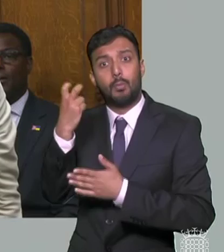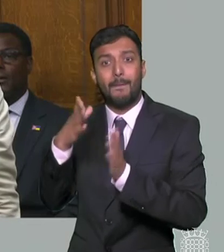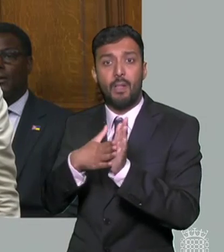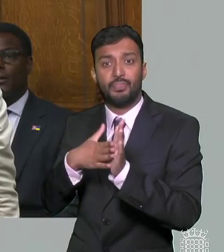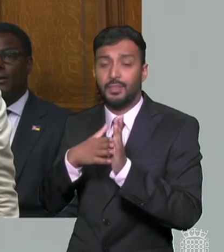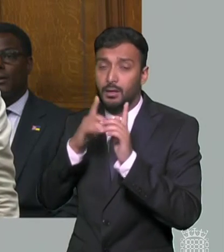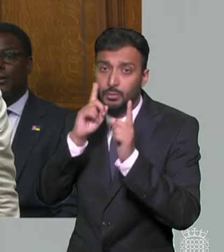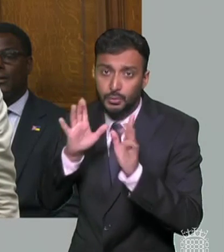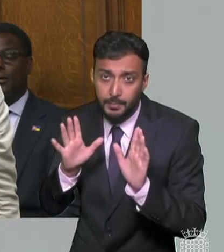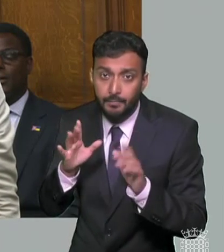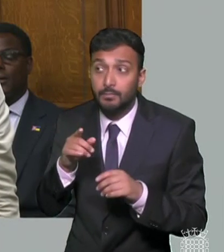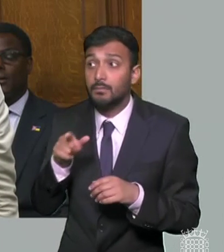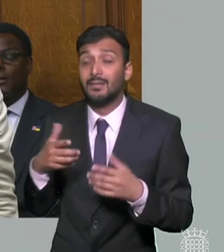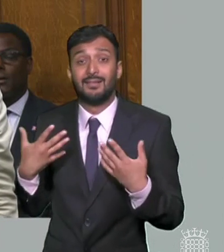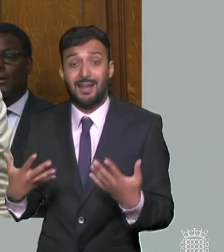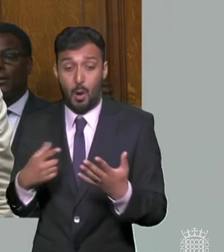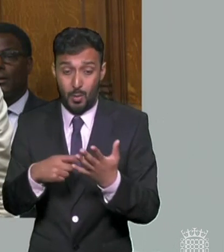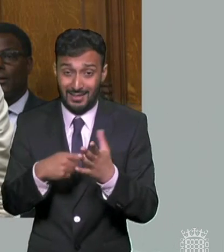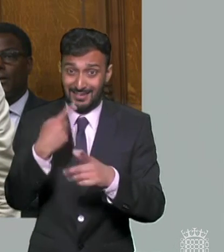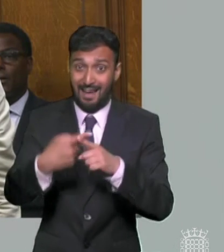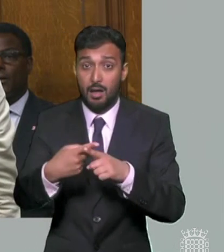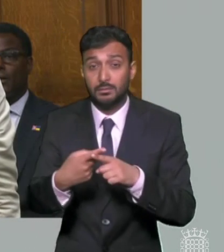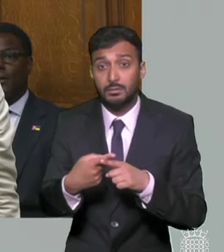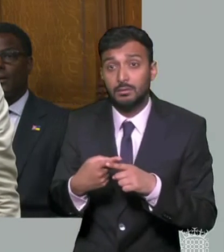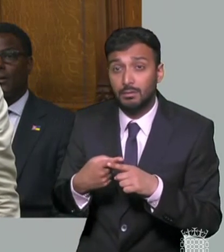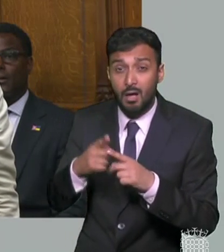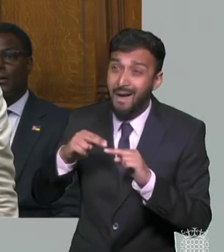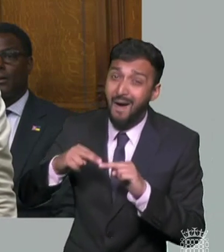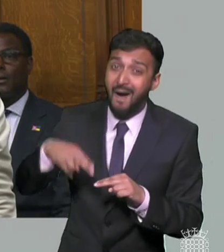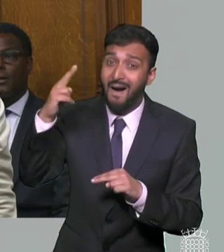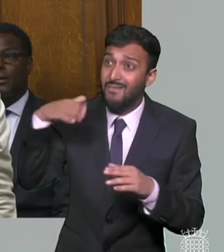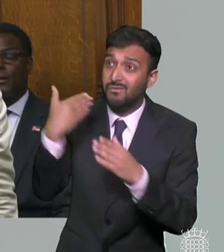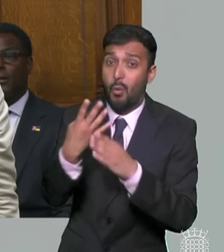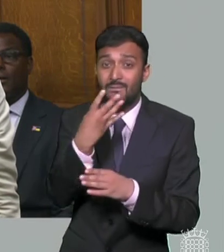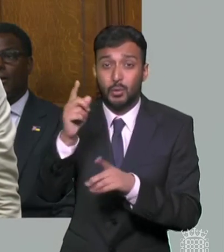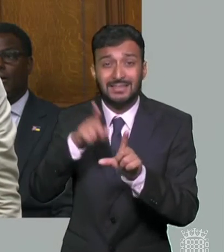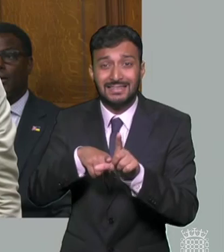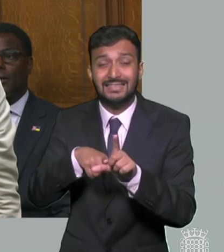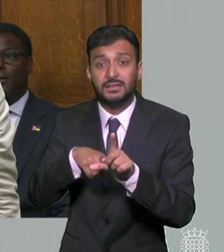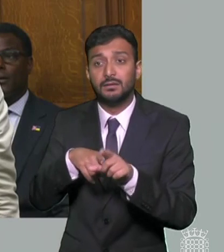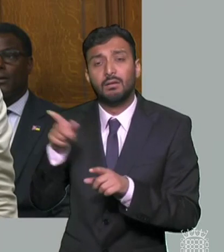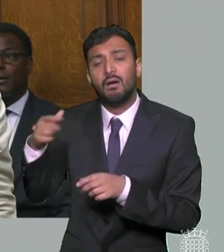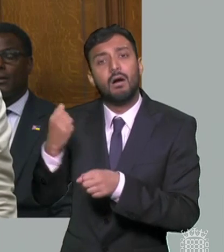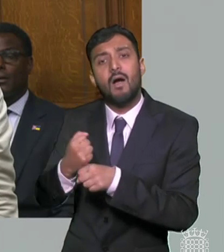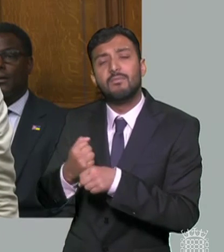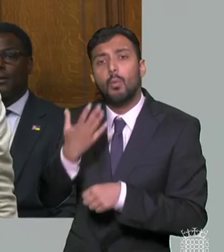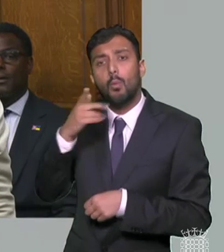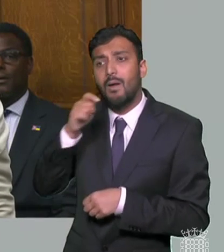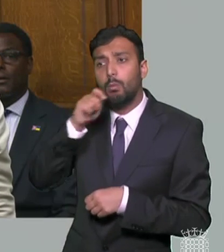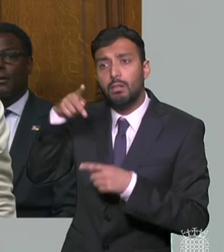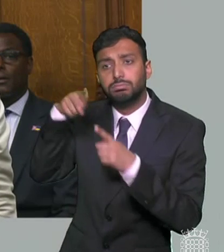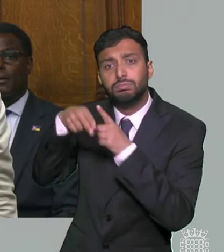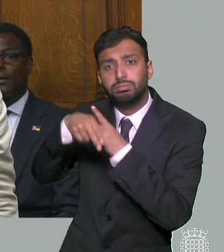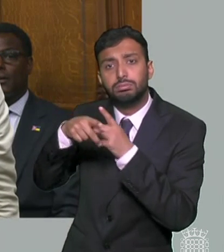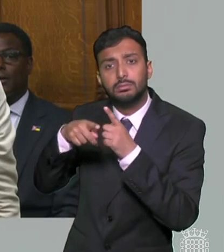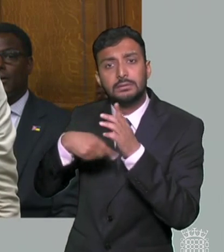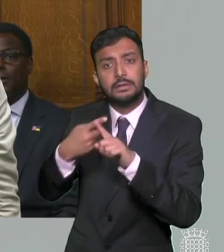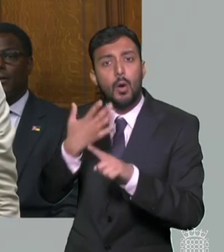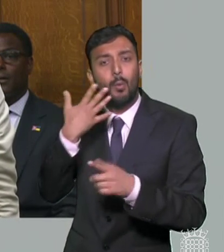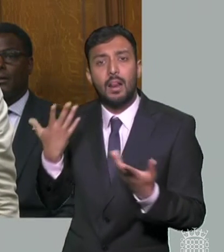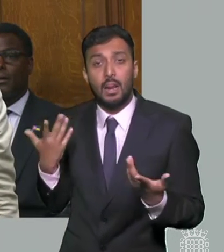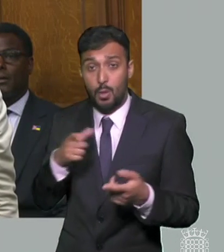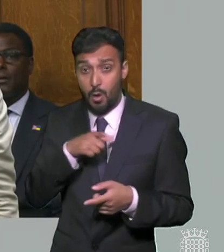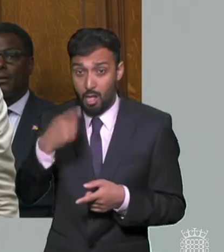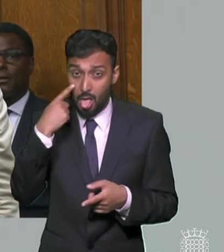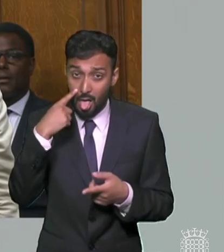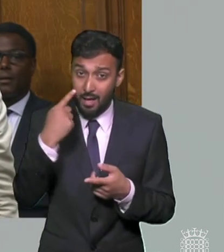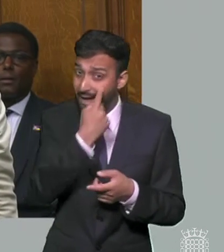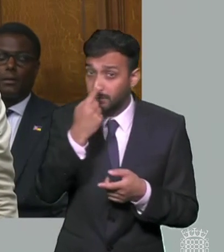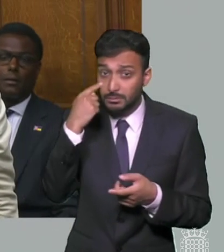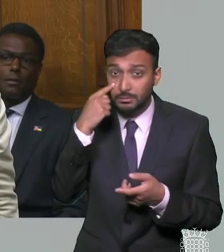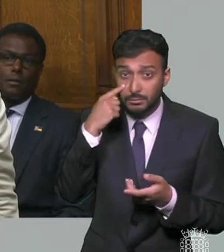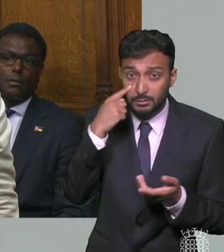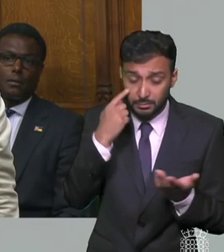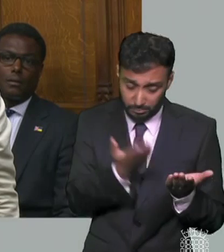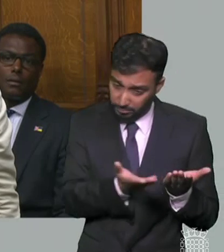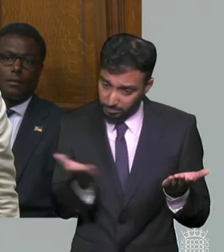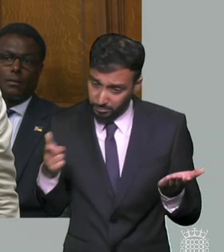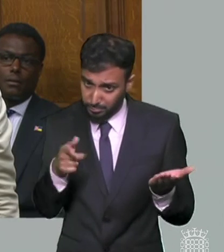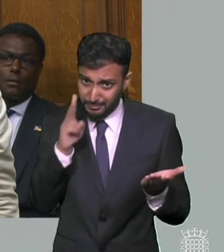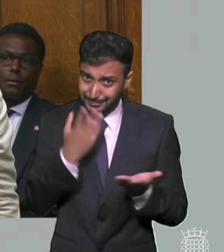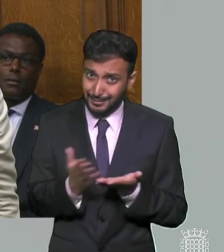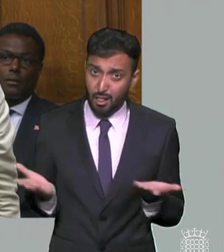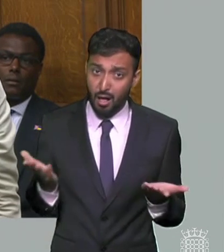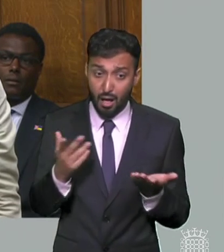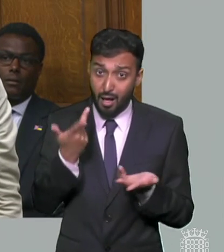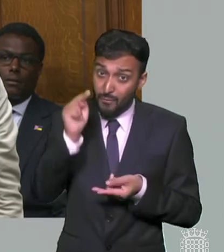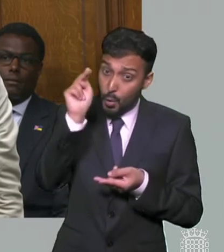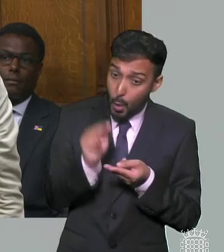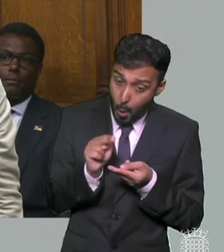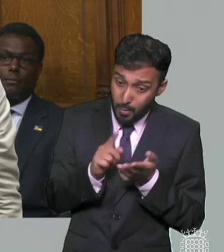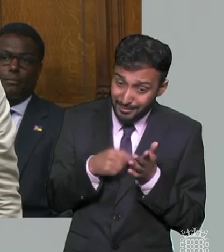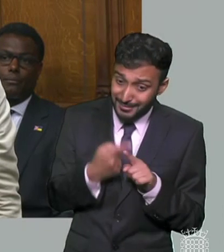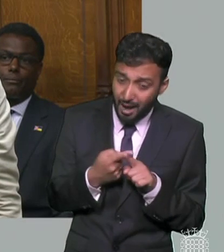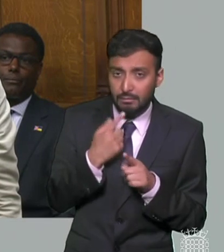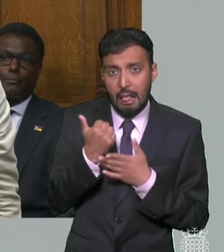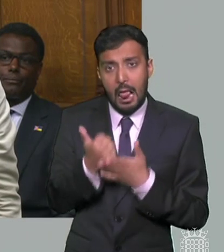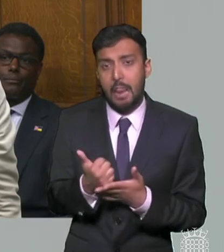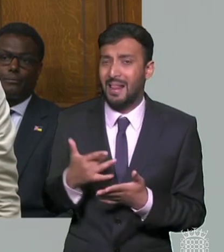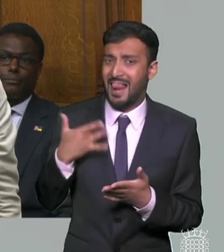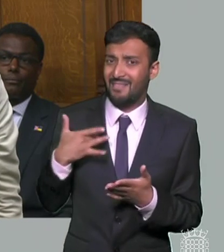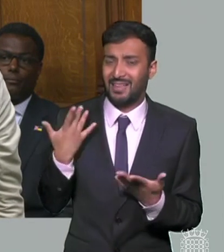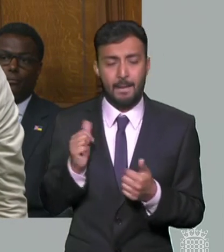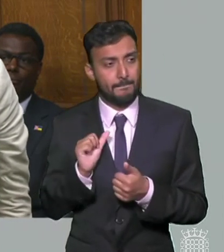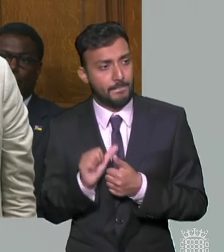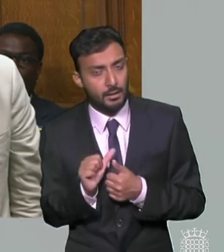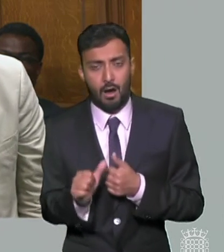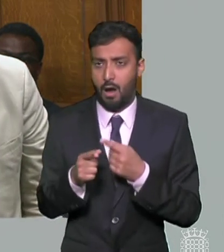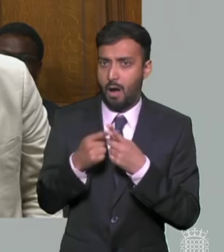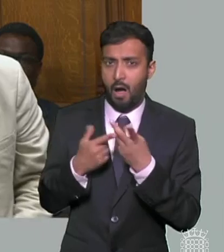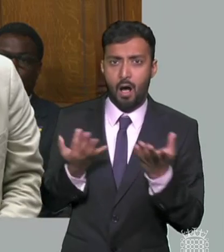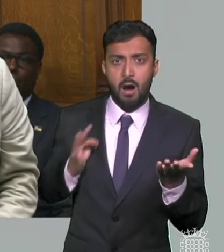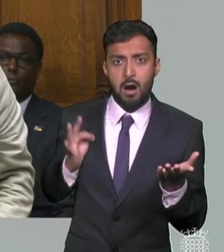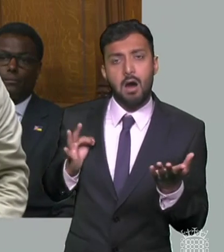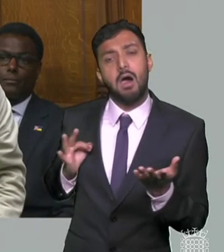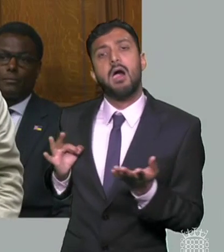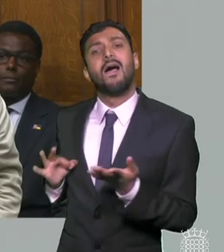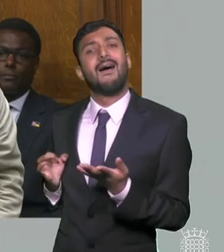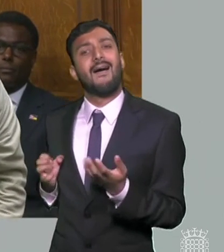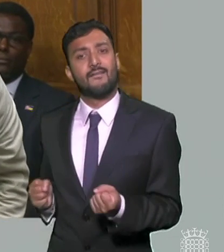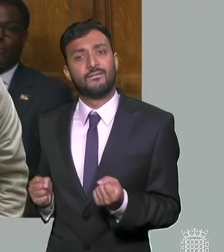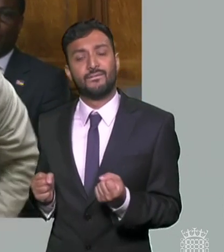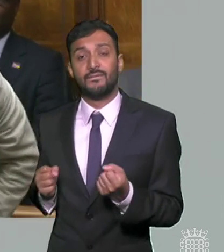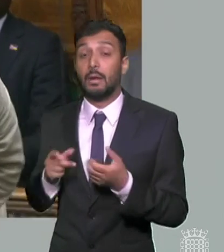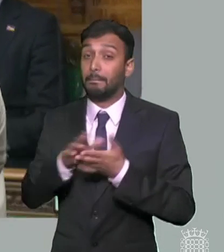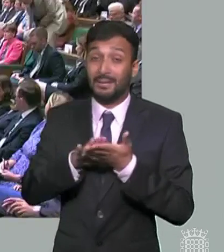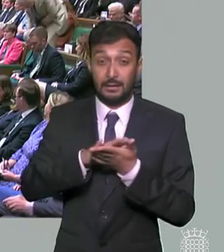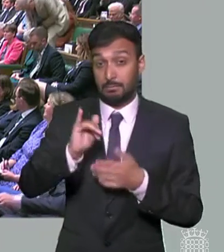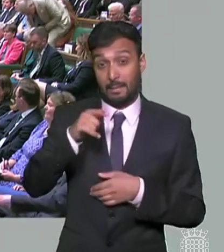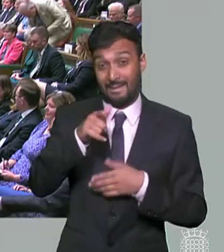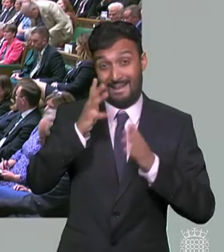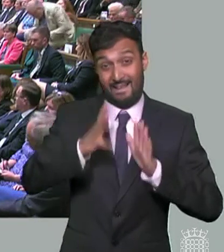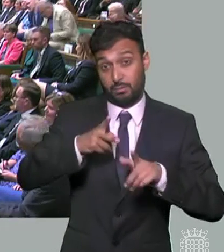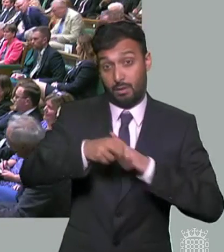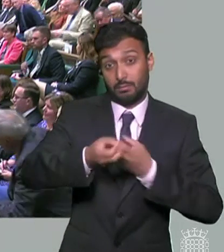With taxation at a 40-year high, when will the Government be bolder in cutting taxes, given that all the evidence the world over shows that lower taxes increase prosperity, raise living standards and better enable the Government to help the less fortunate—even if such a policy means cutting spending such as HS2?